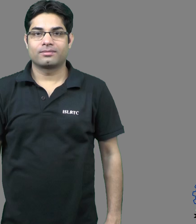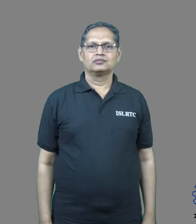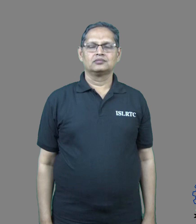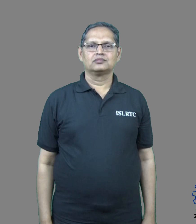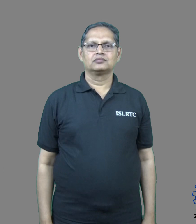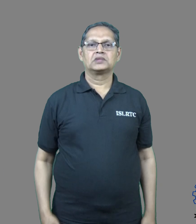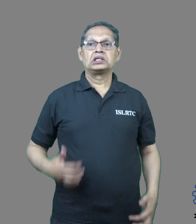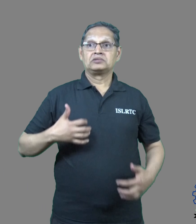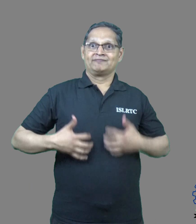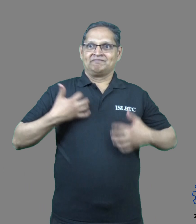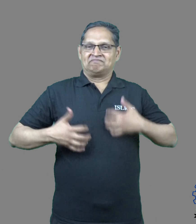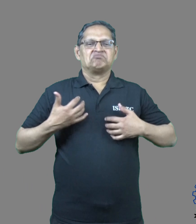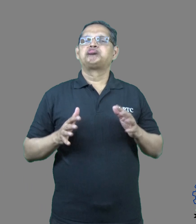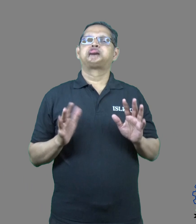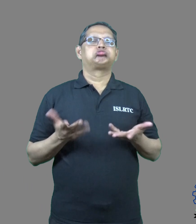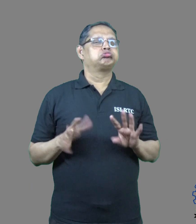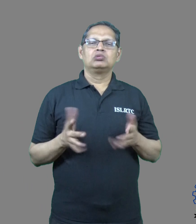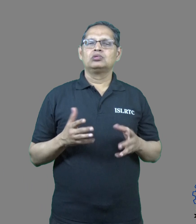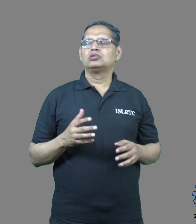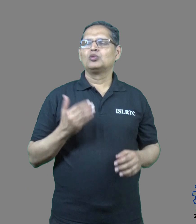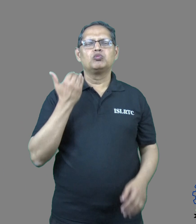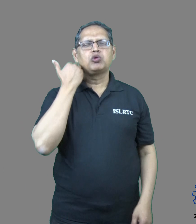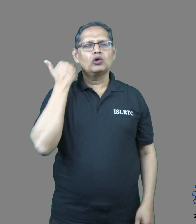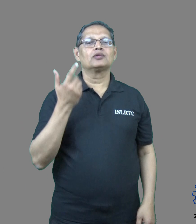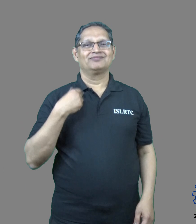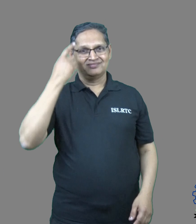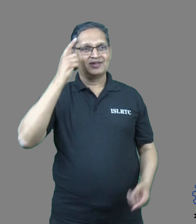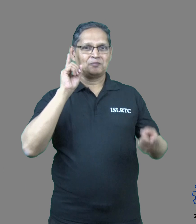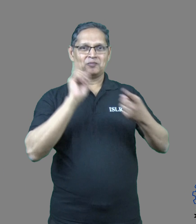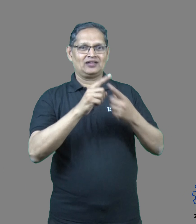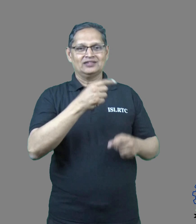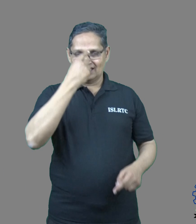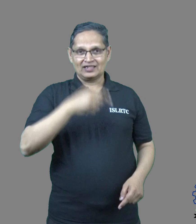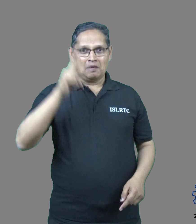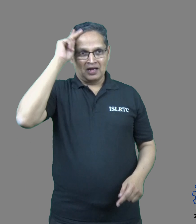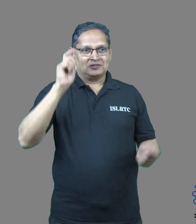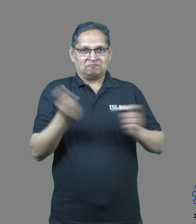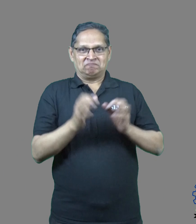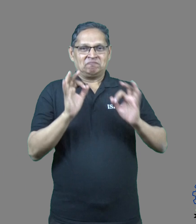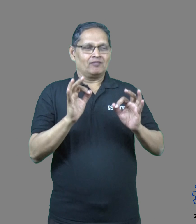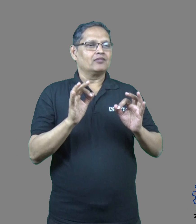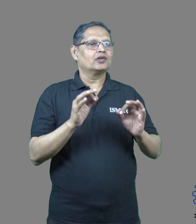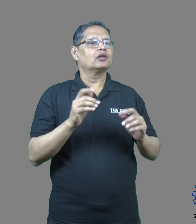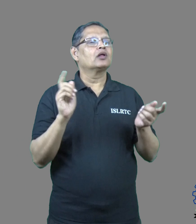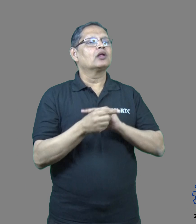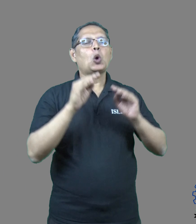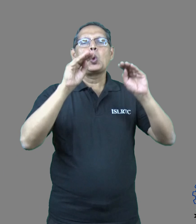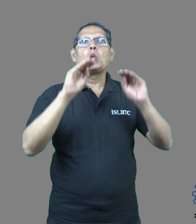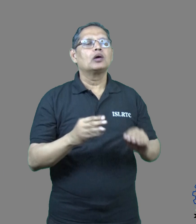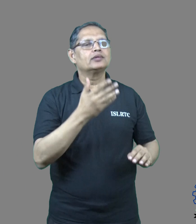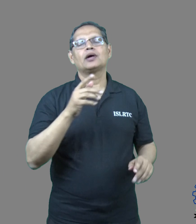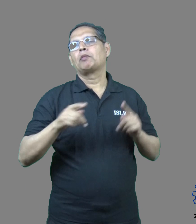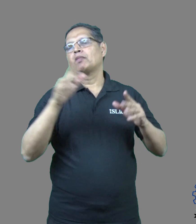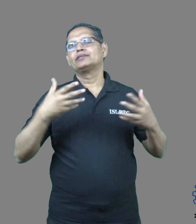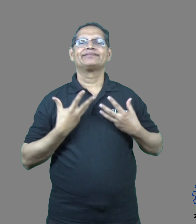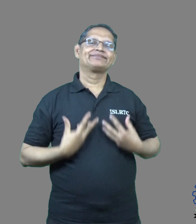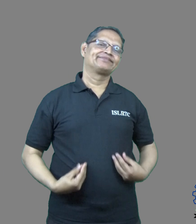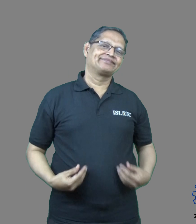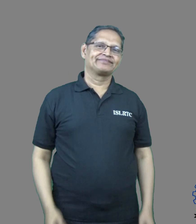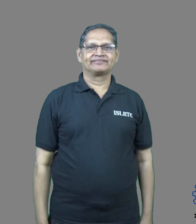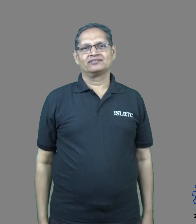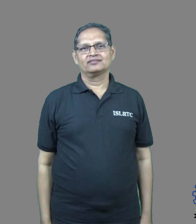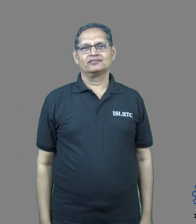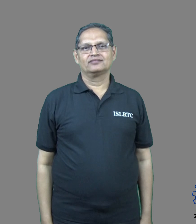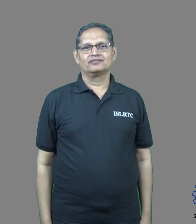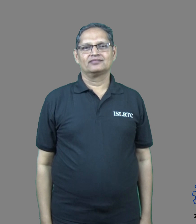Lacklustre Boring Dull